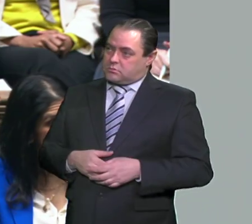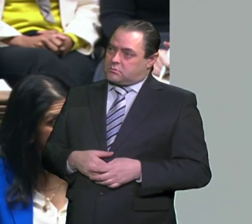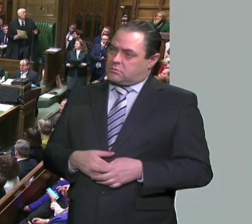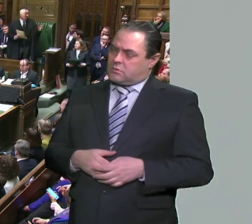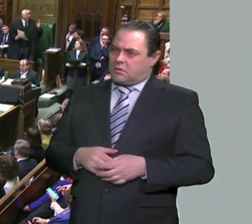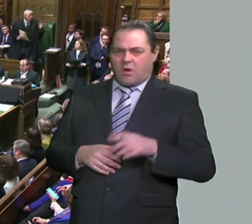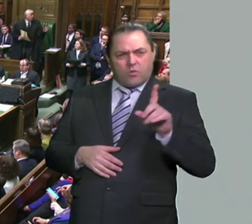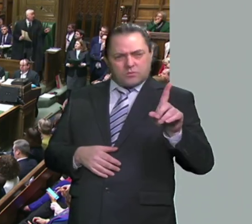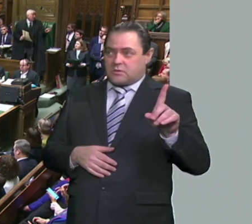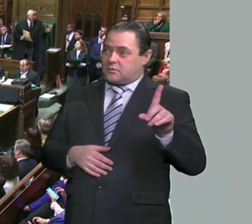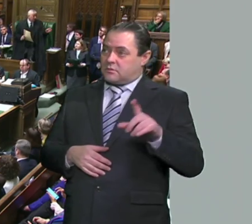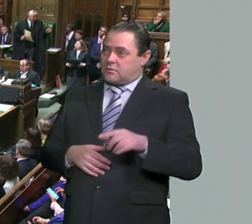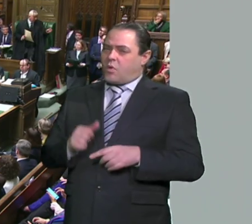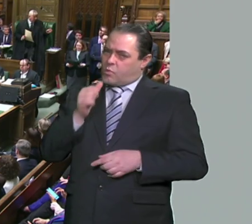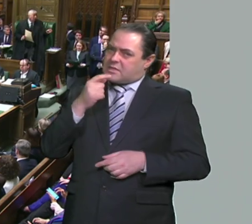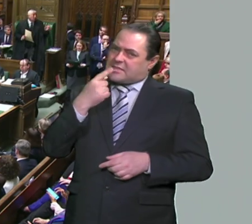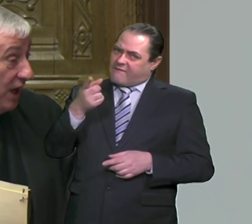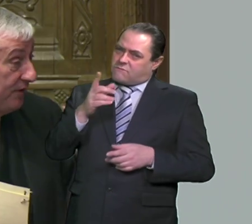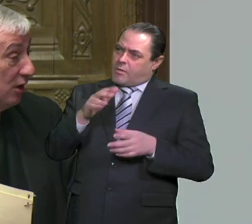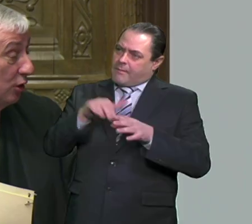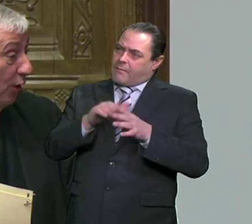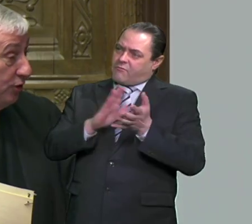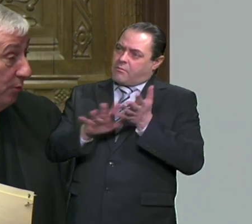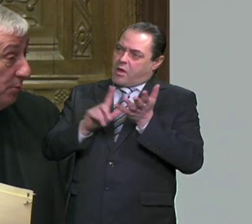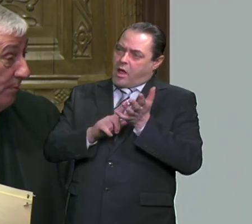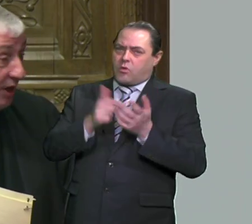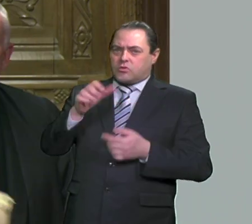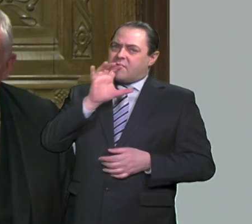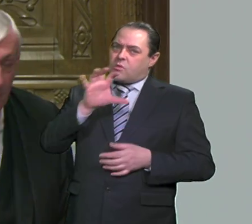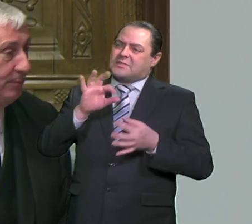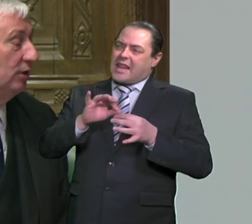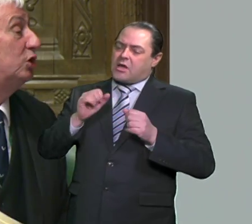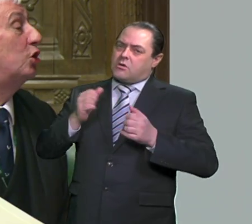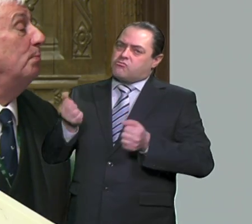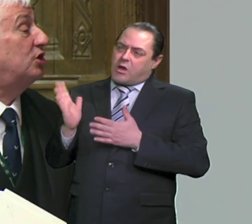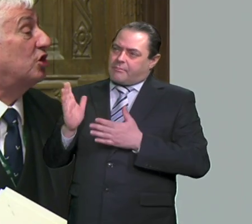Order. The honourable Member for Kingston upon Hull West and Hessle should save that good voice for the rugby match.